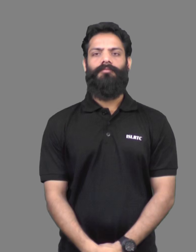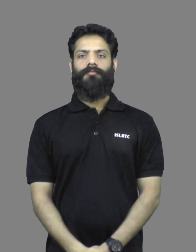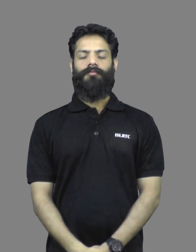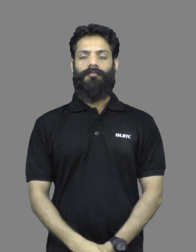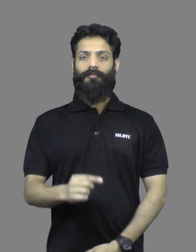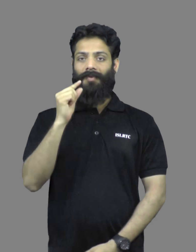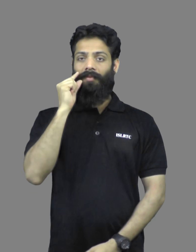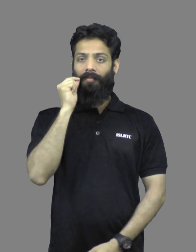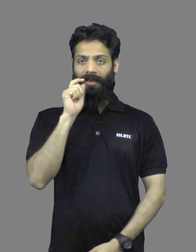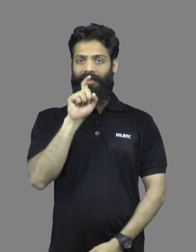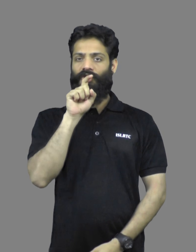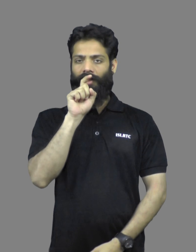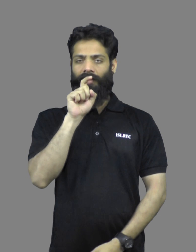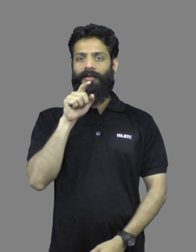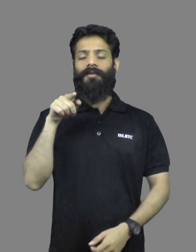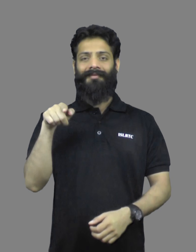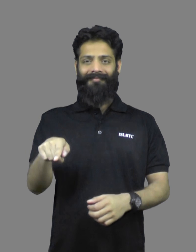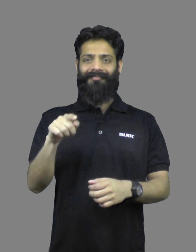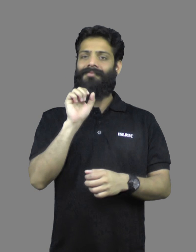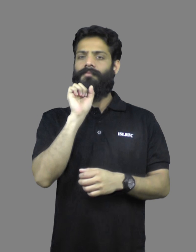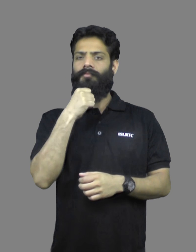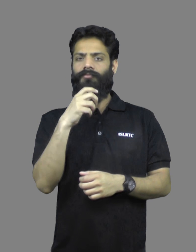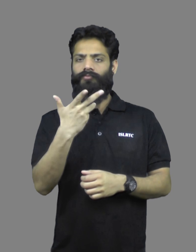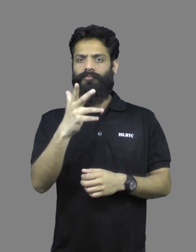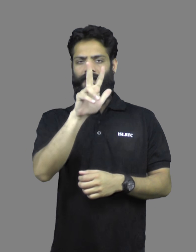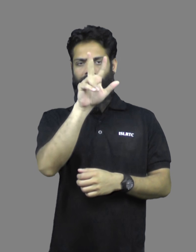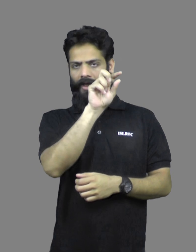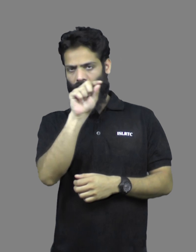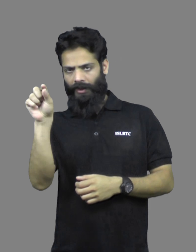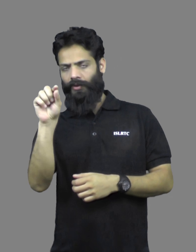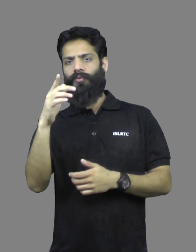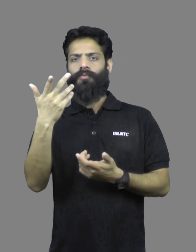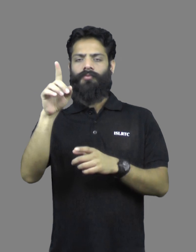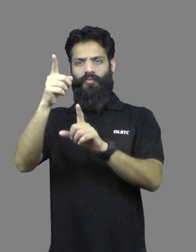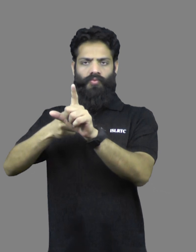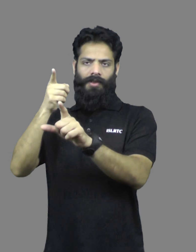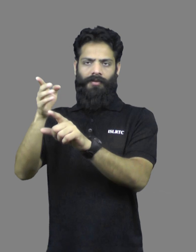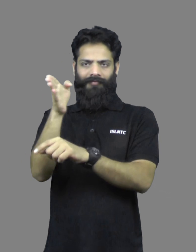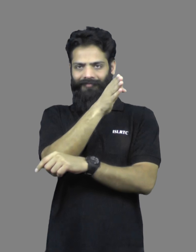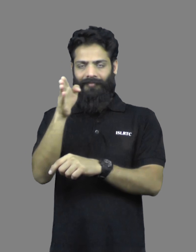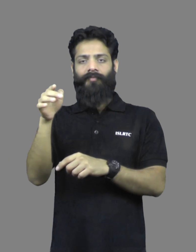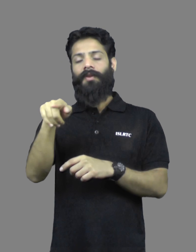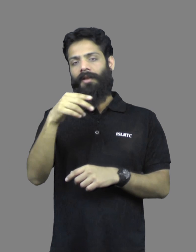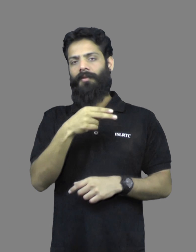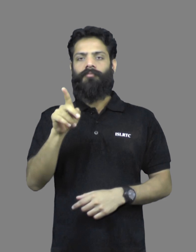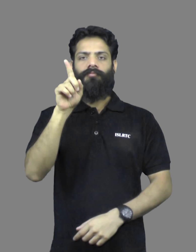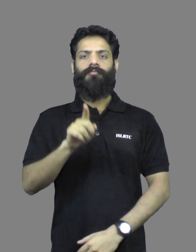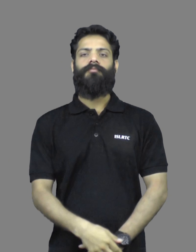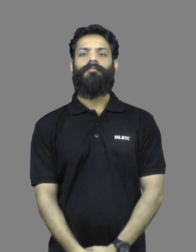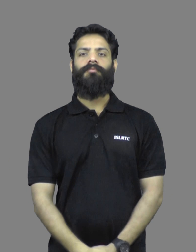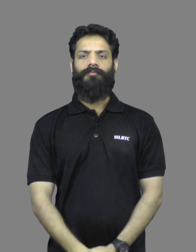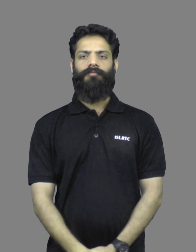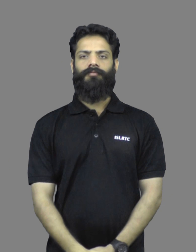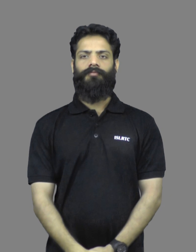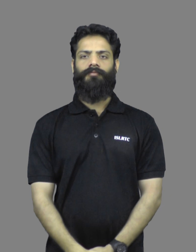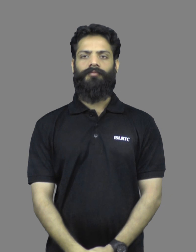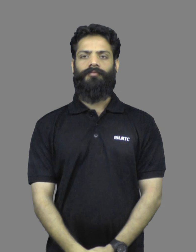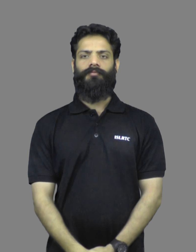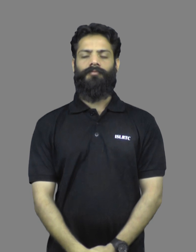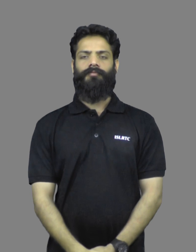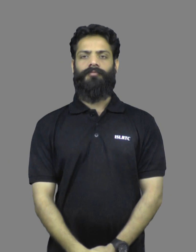Cock erels